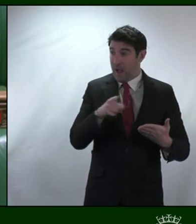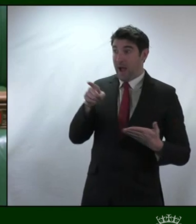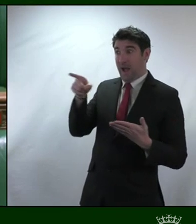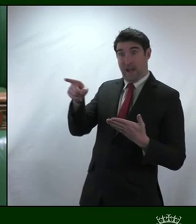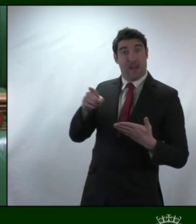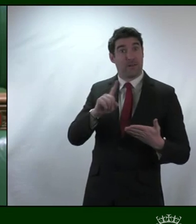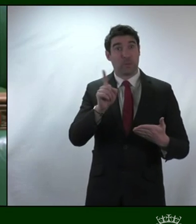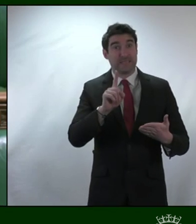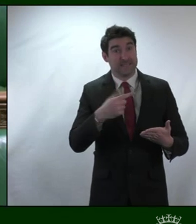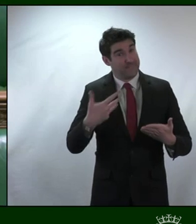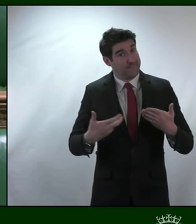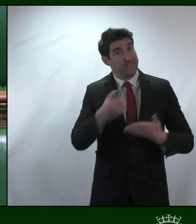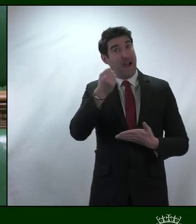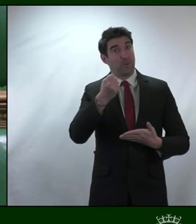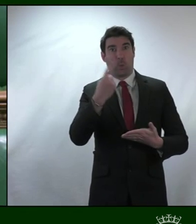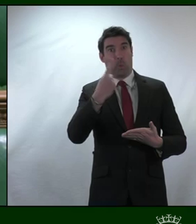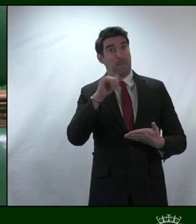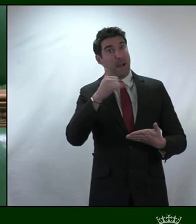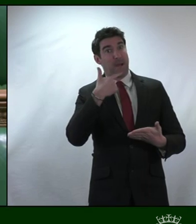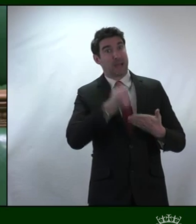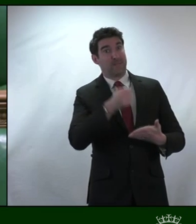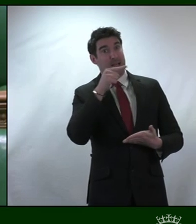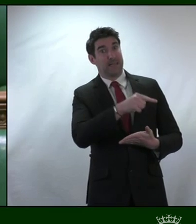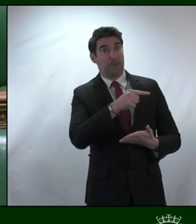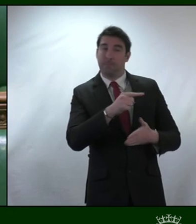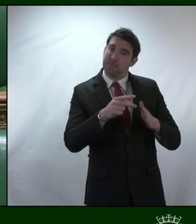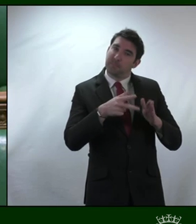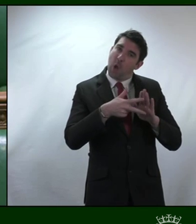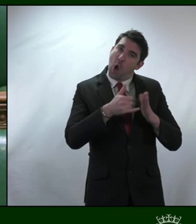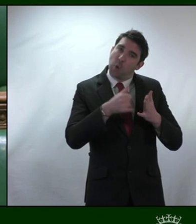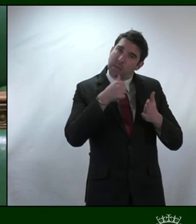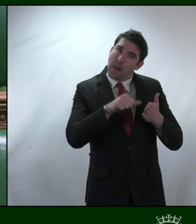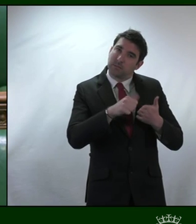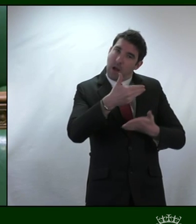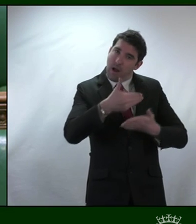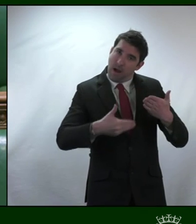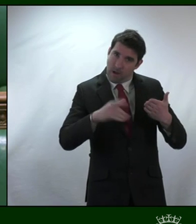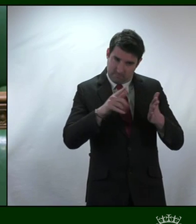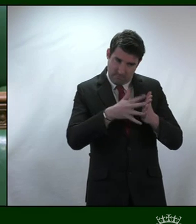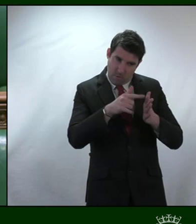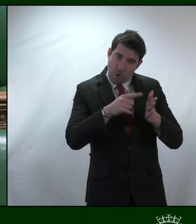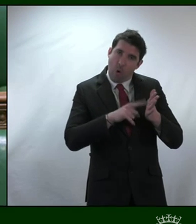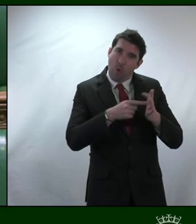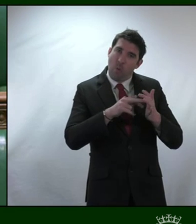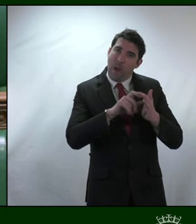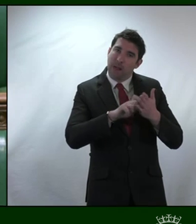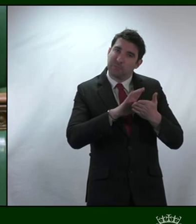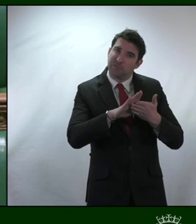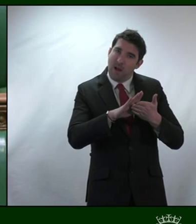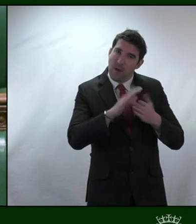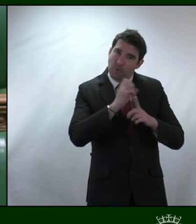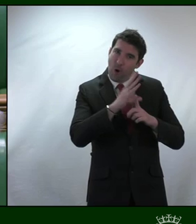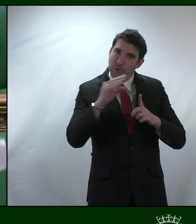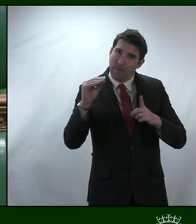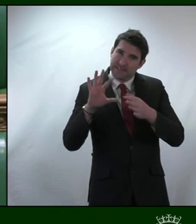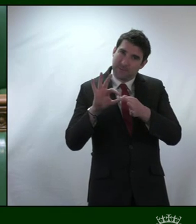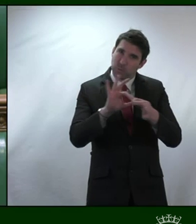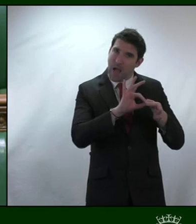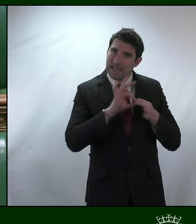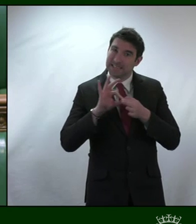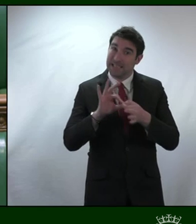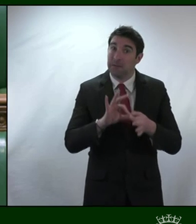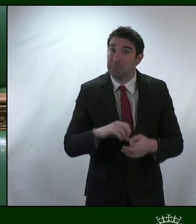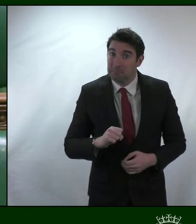It is not on everyone’s Christmas reading list, but it is a fascinating read, because it gives a lot of advice to wannabe politicians.